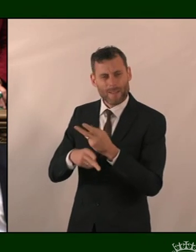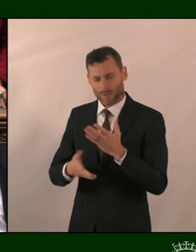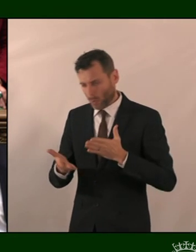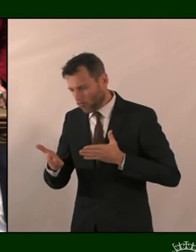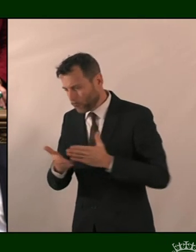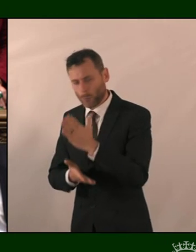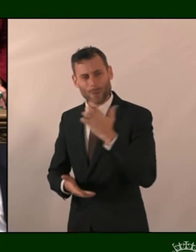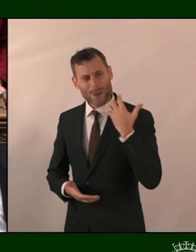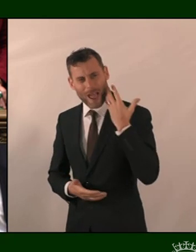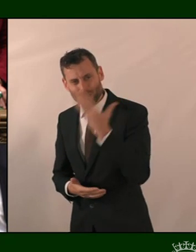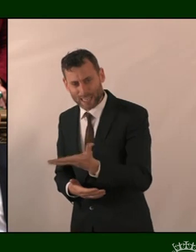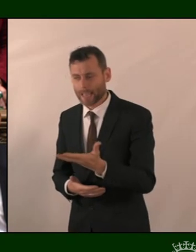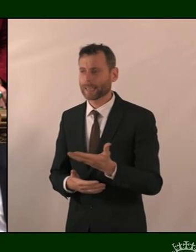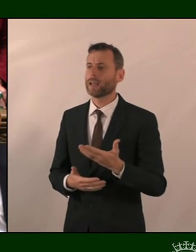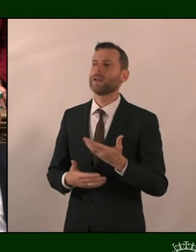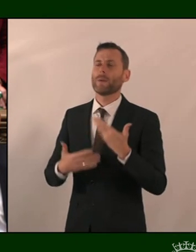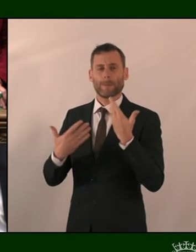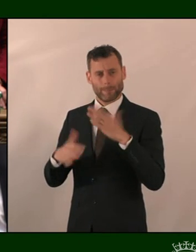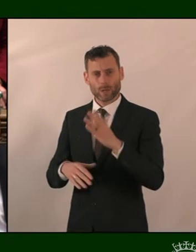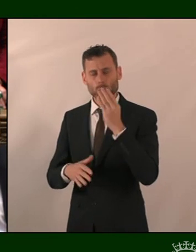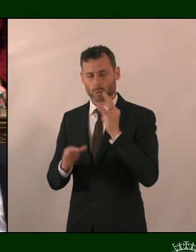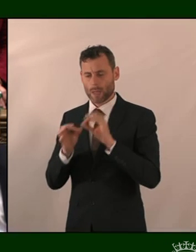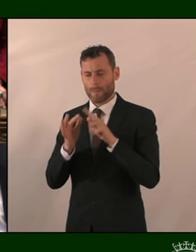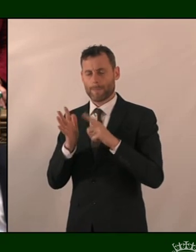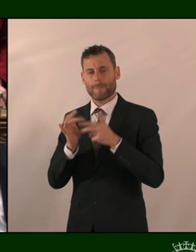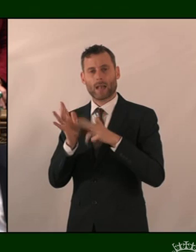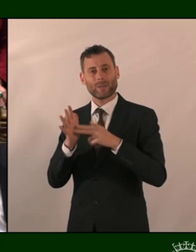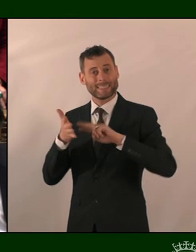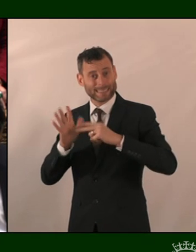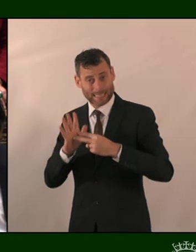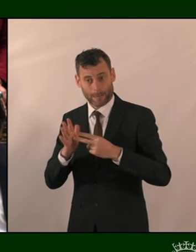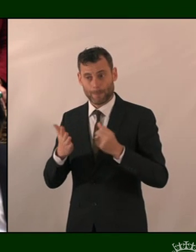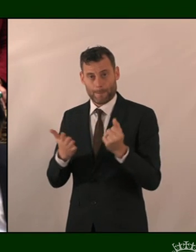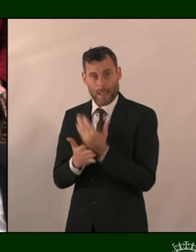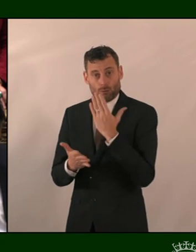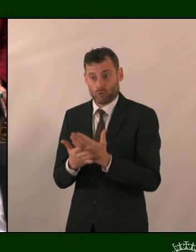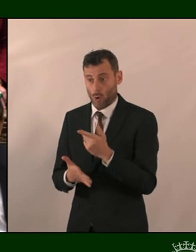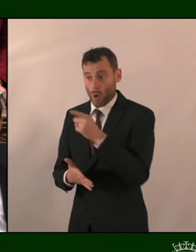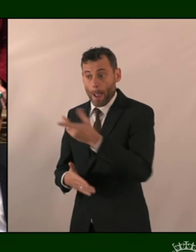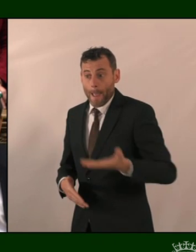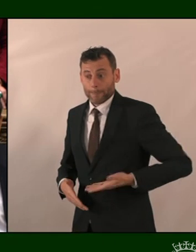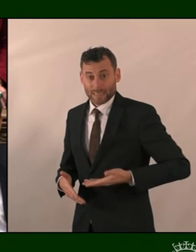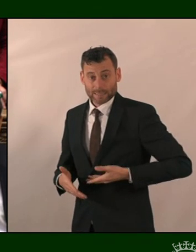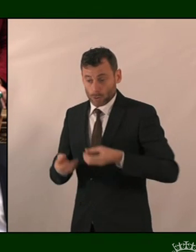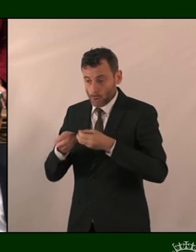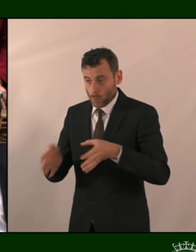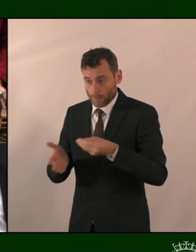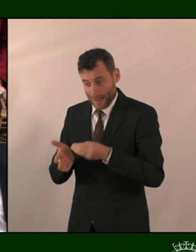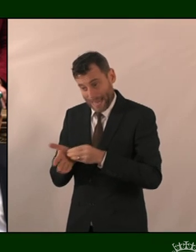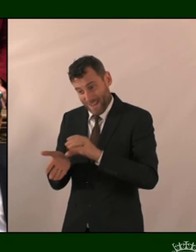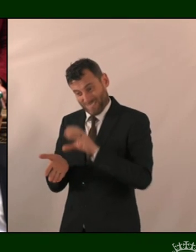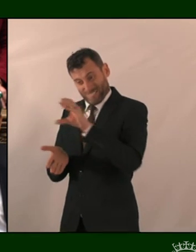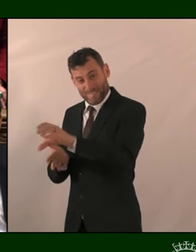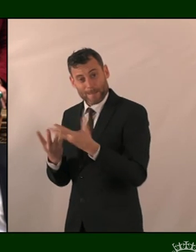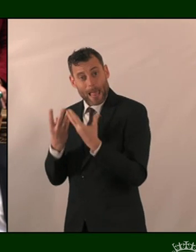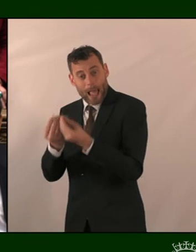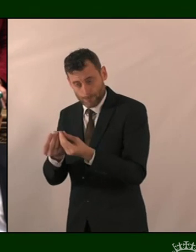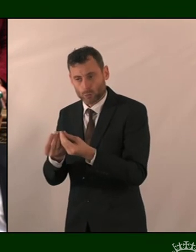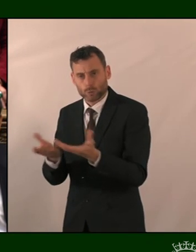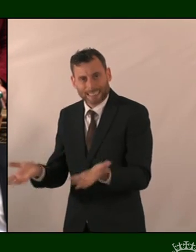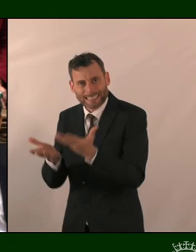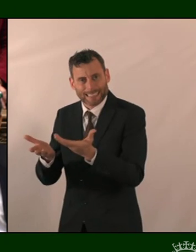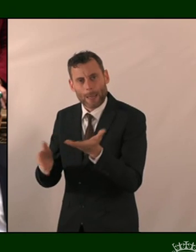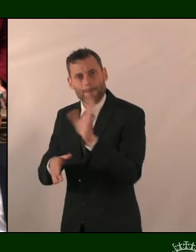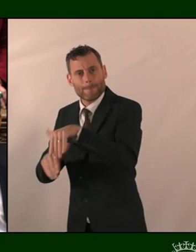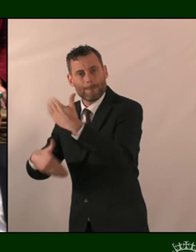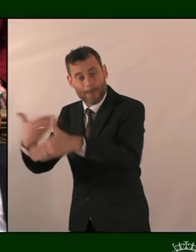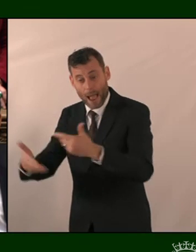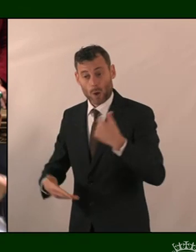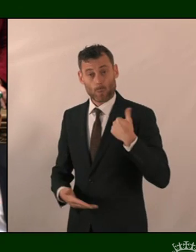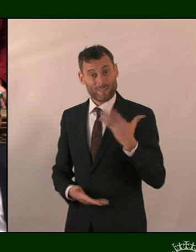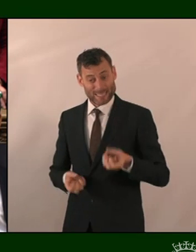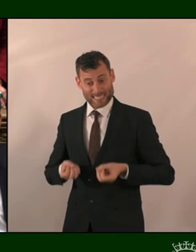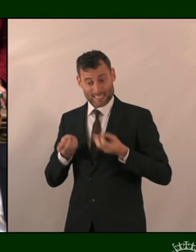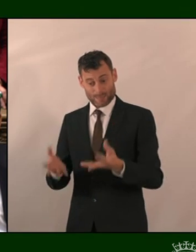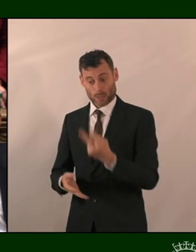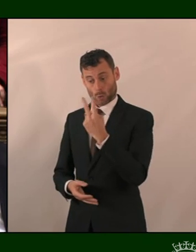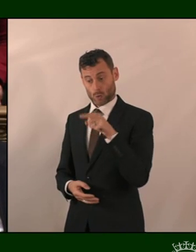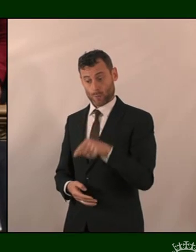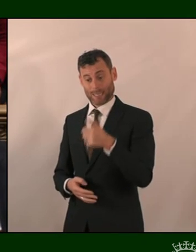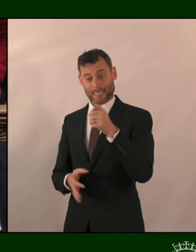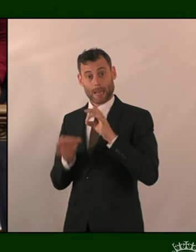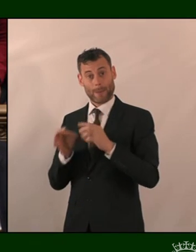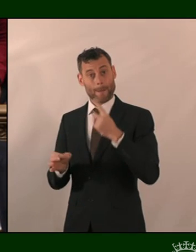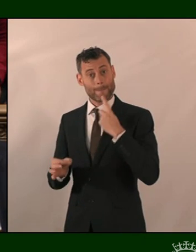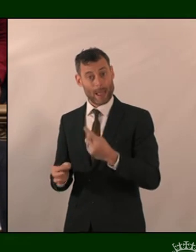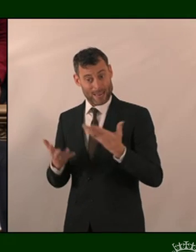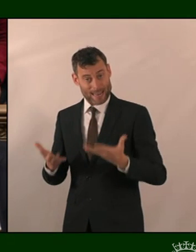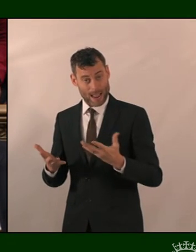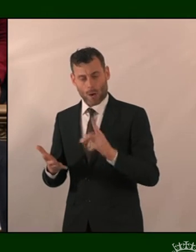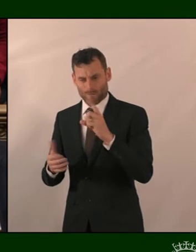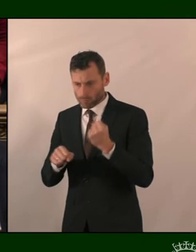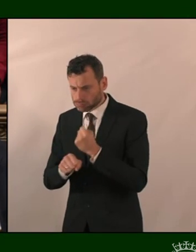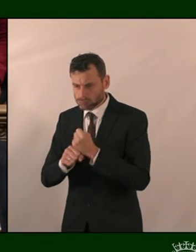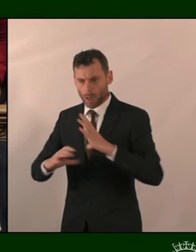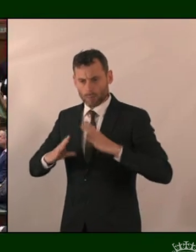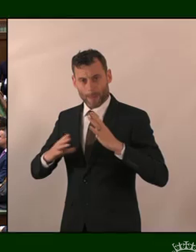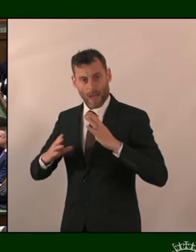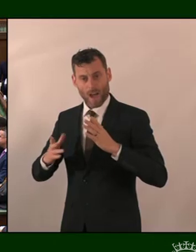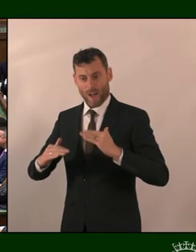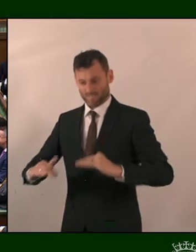We have activated the Bellwin scheme, ensured that businesses get the rate relief that they need and, as I told the House just now, put £2.6 billion into flood defences, with £4 billion more to come.